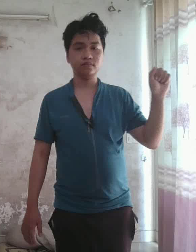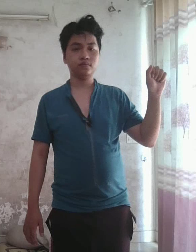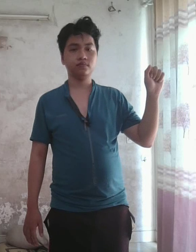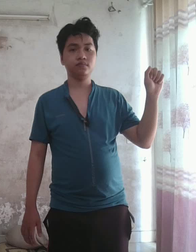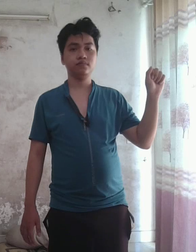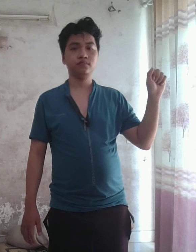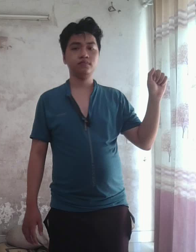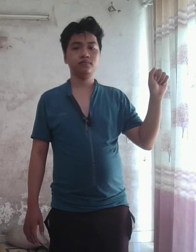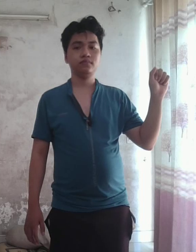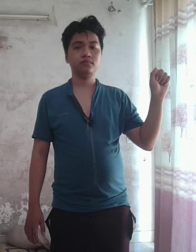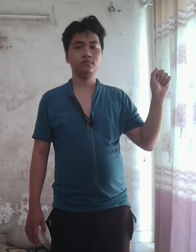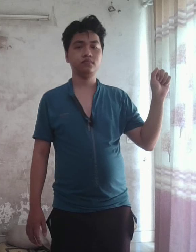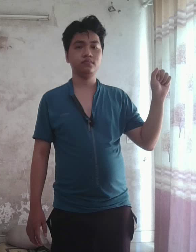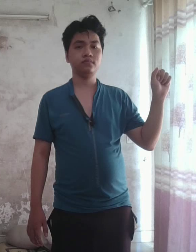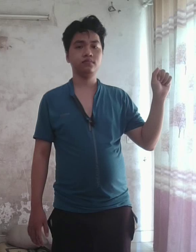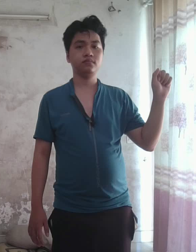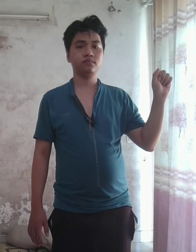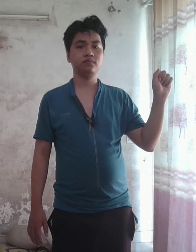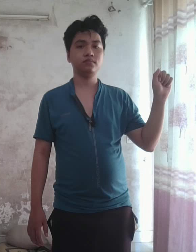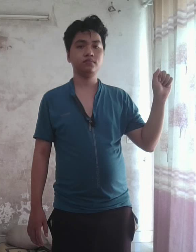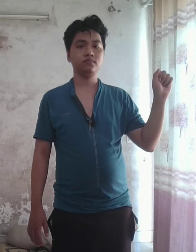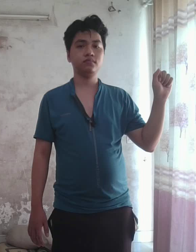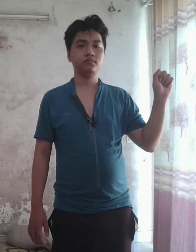a